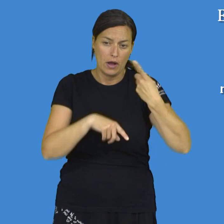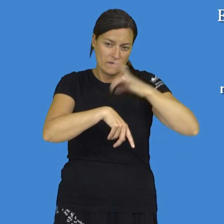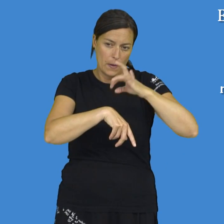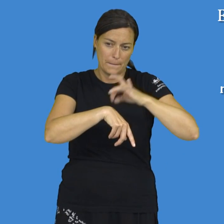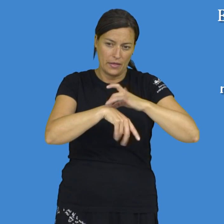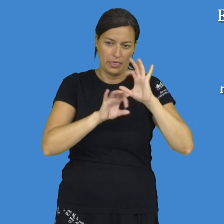enfermo